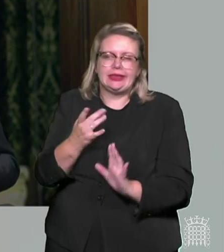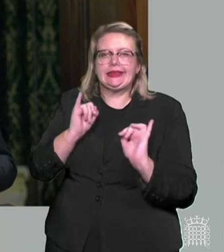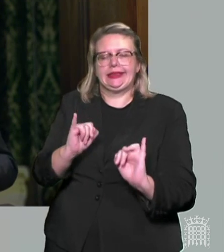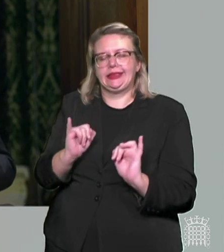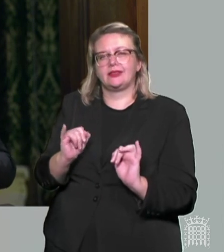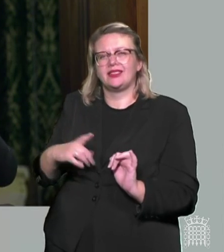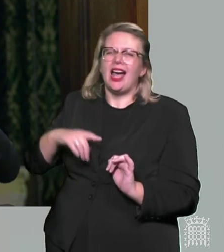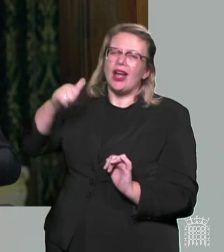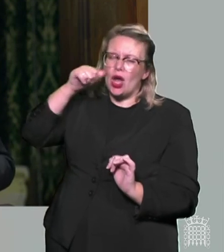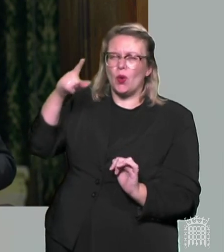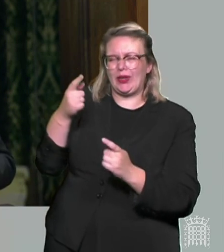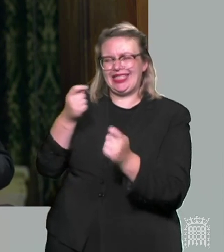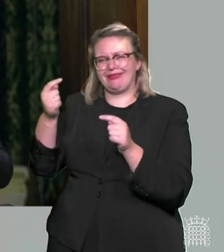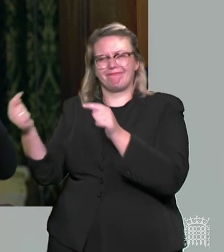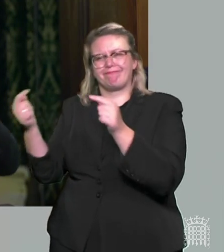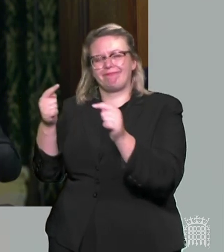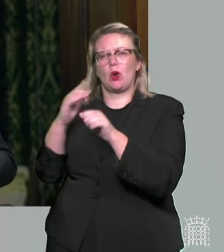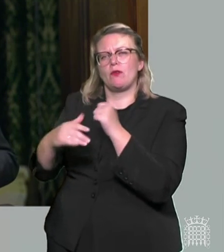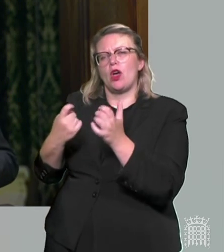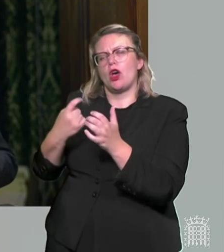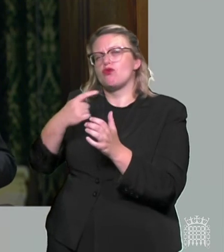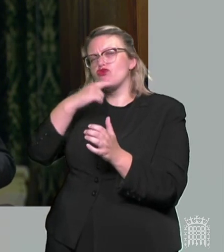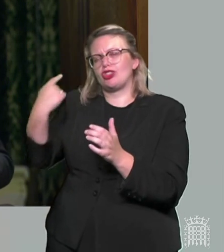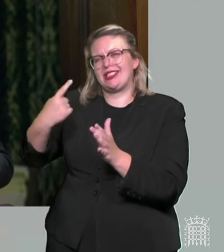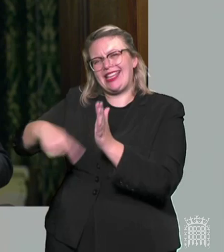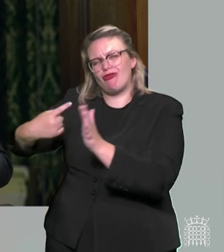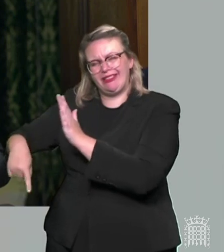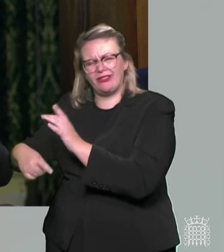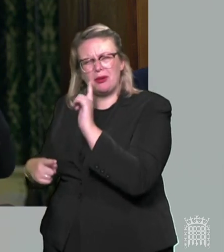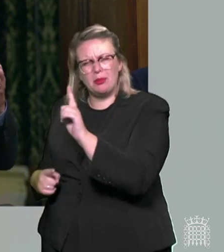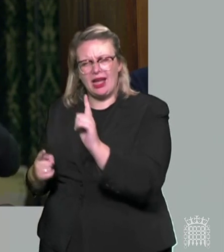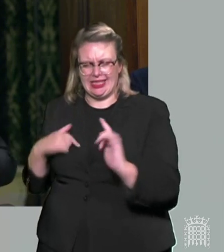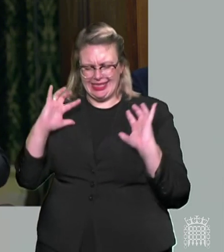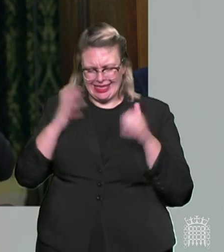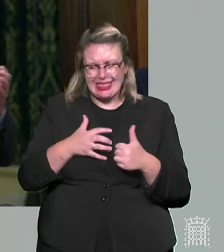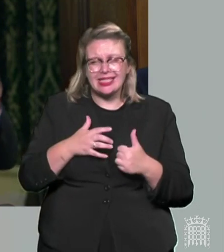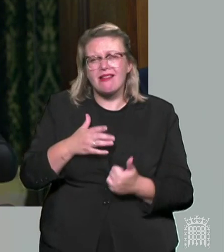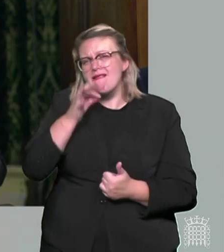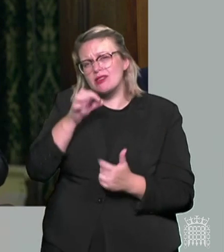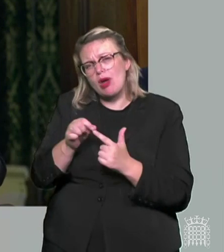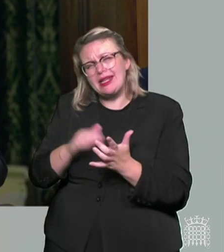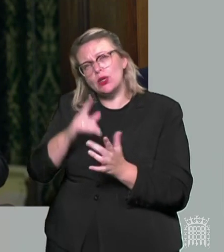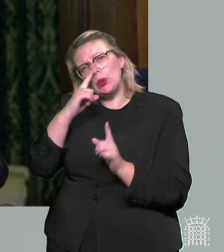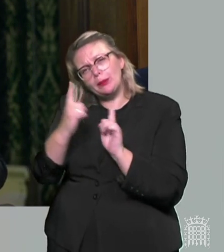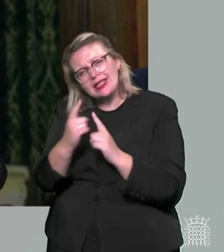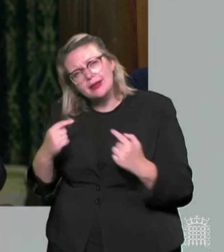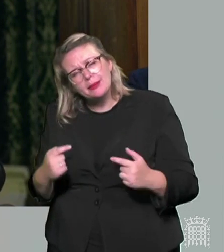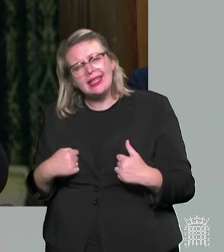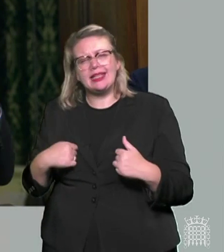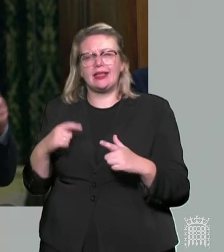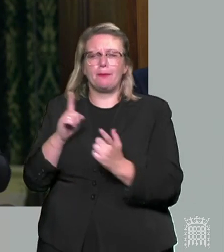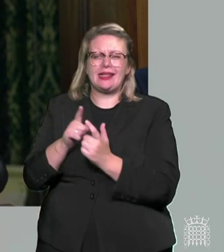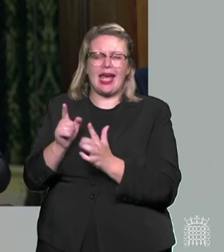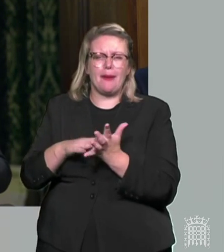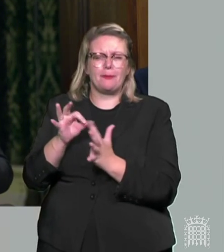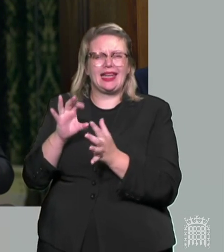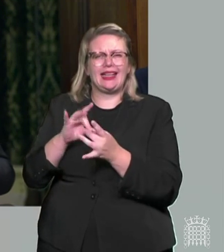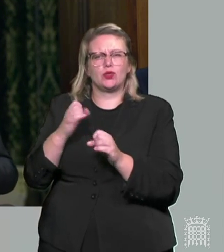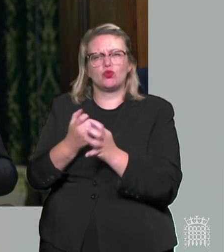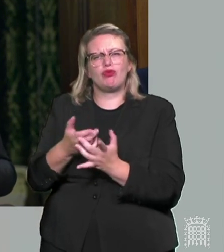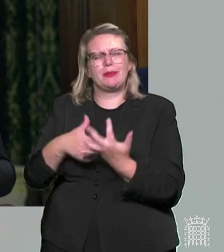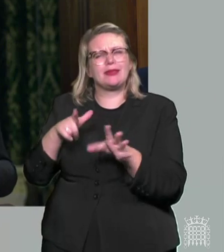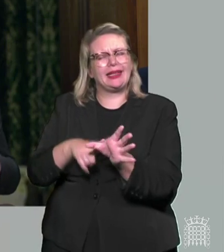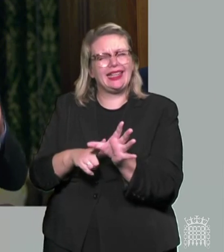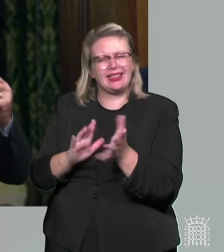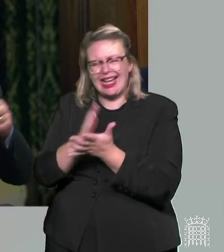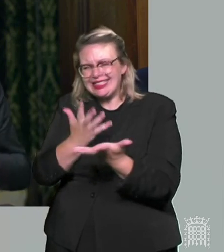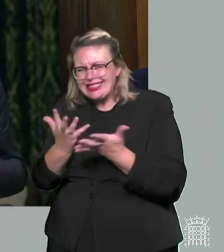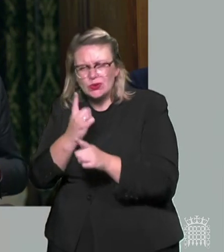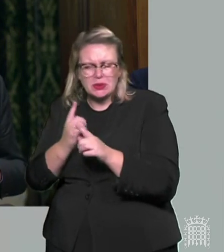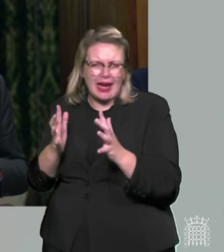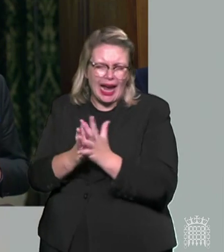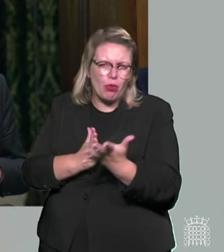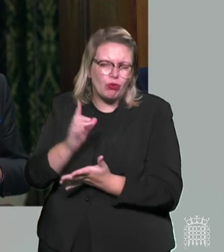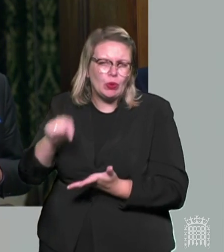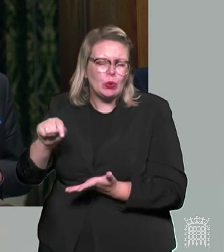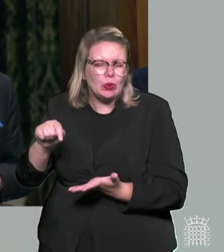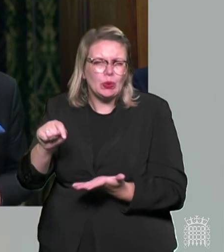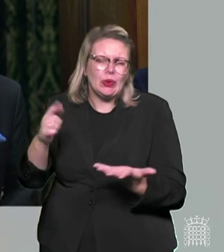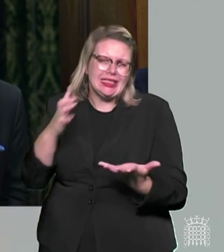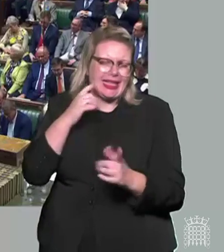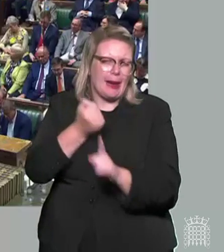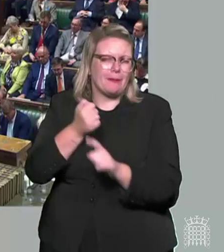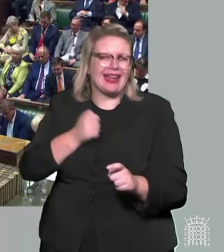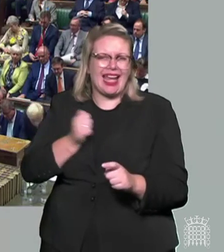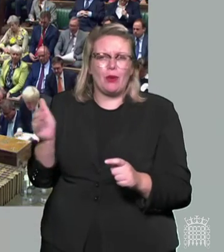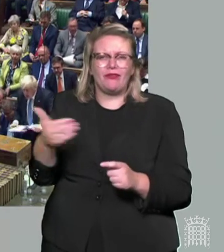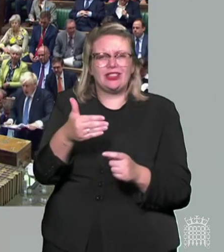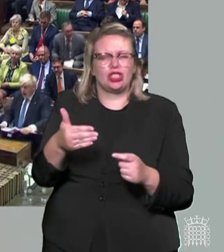Will my right honourable Friend arrange meetings with me and my honourable Friend the Member for Great Grimsby with the appropriate Ministers, so we can discuss measures to mitigate the impact on the industry?